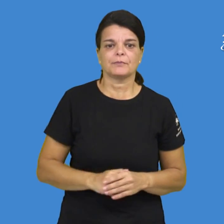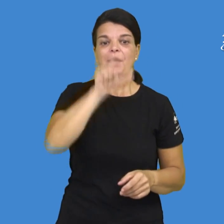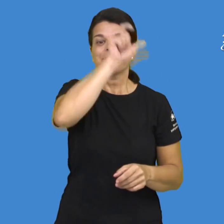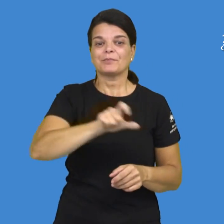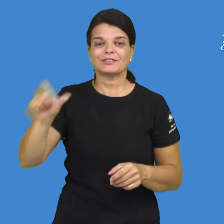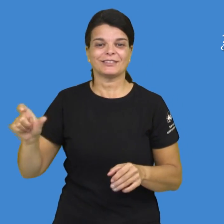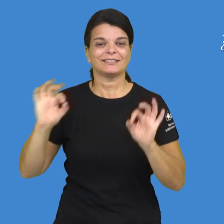persona